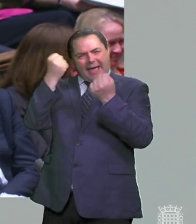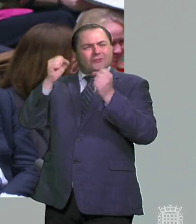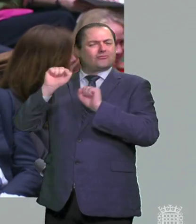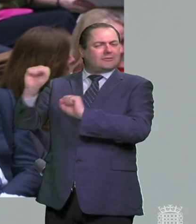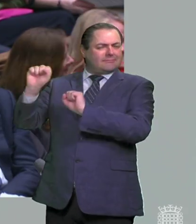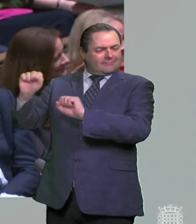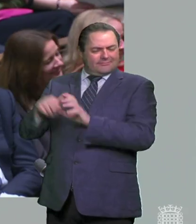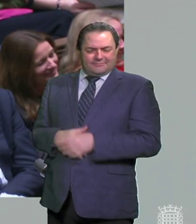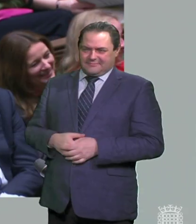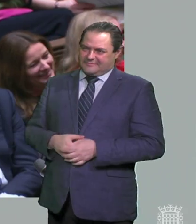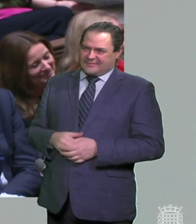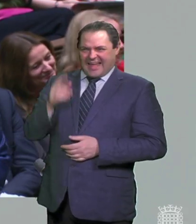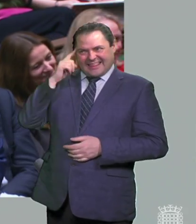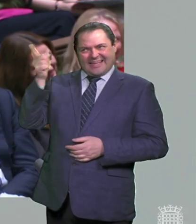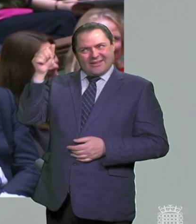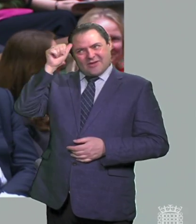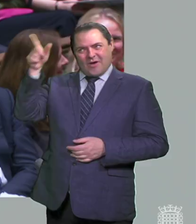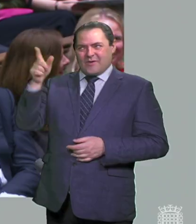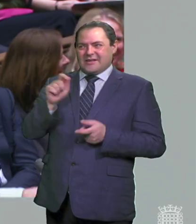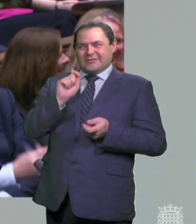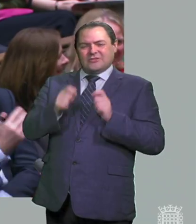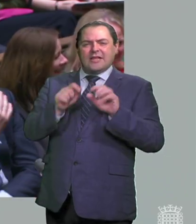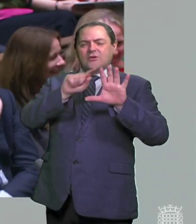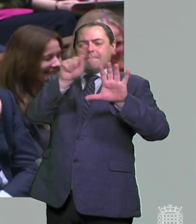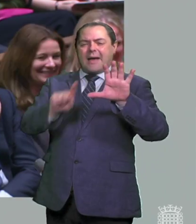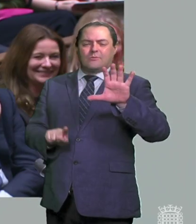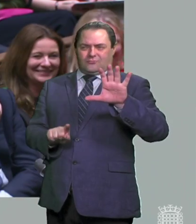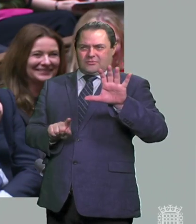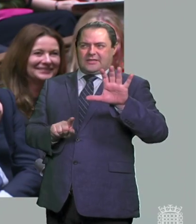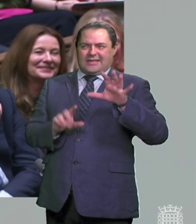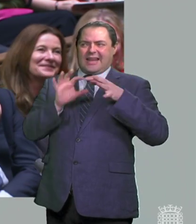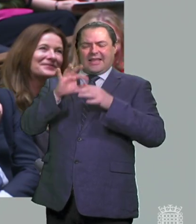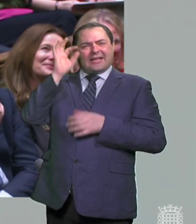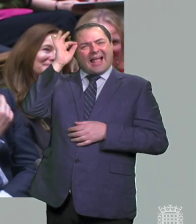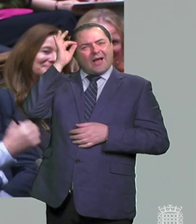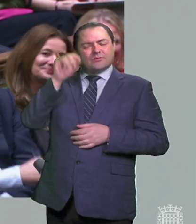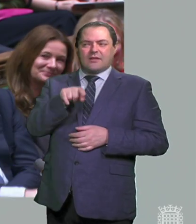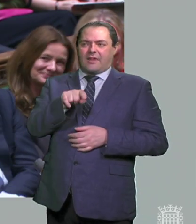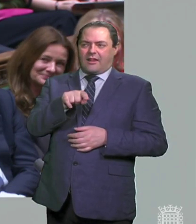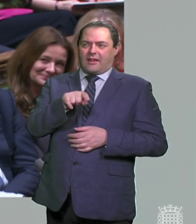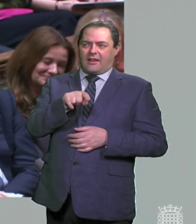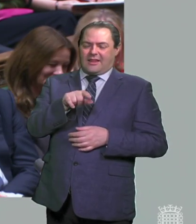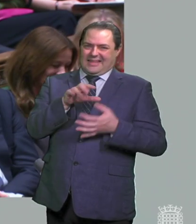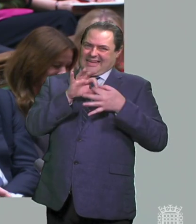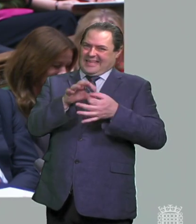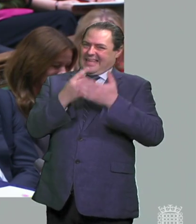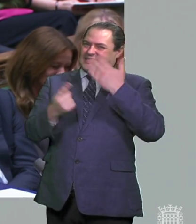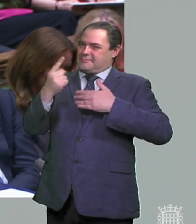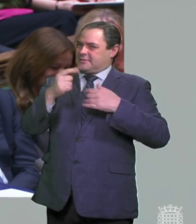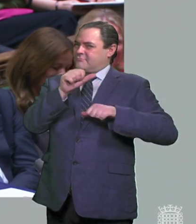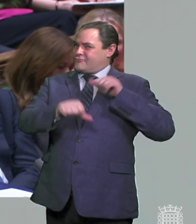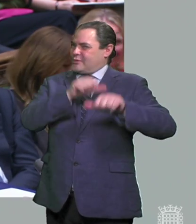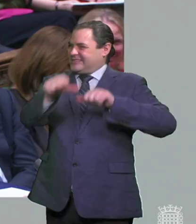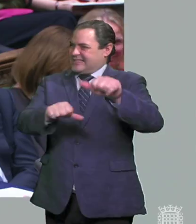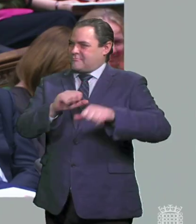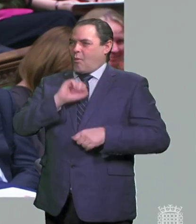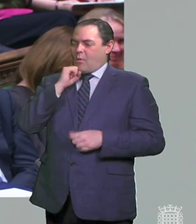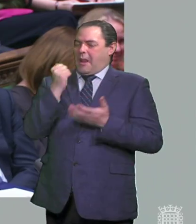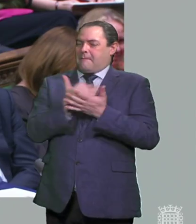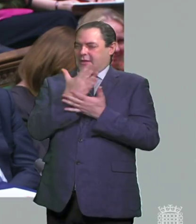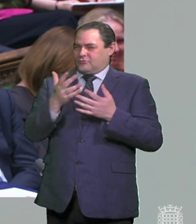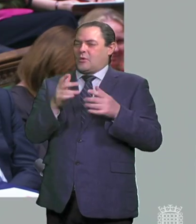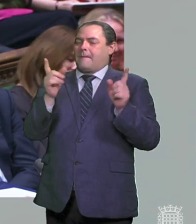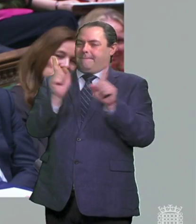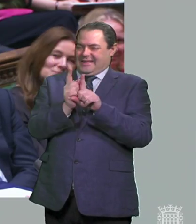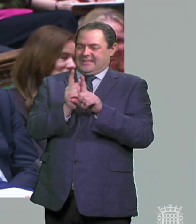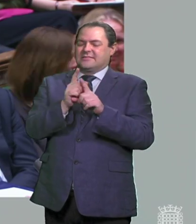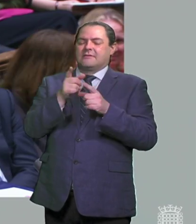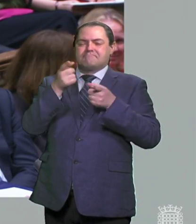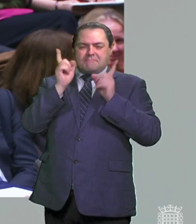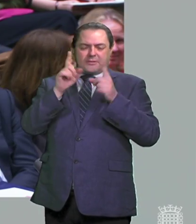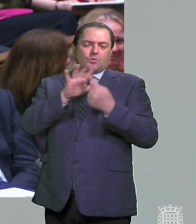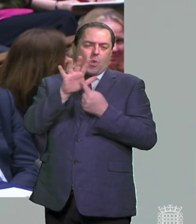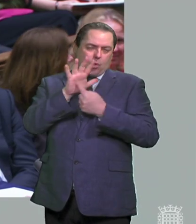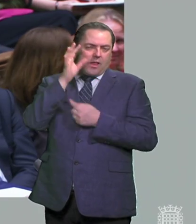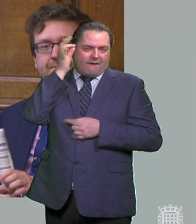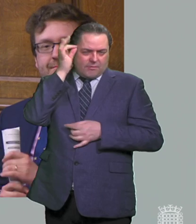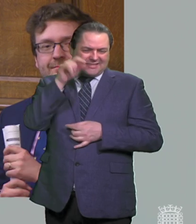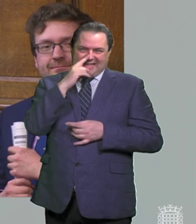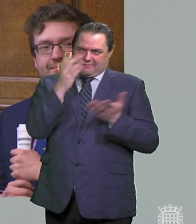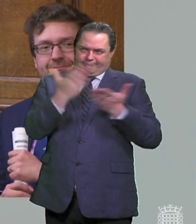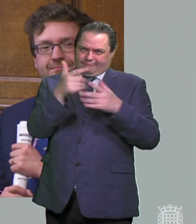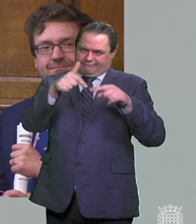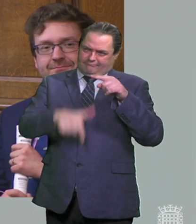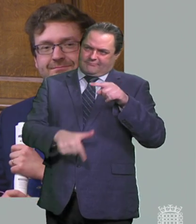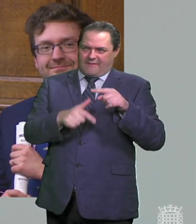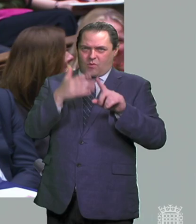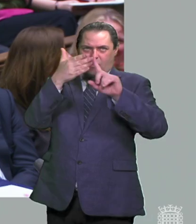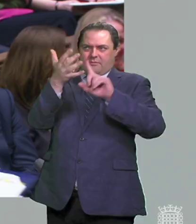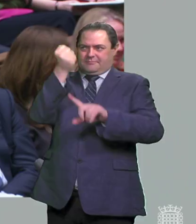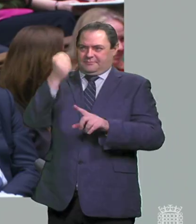I think he knows that changing the boundaries at local authority level is subject to an independent process, but I will ensure that he gets a meeting with the Minister for Local Government so that he can further discuss the aspirations for Leigh.